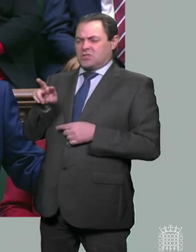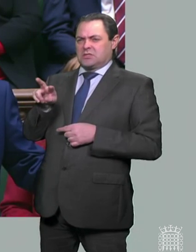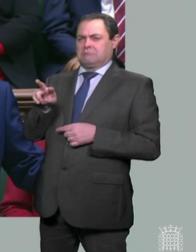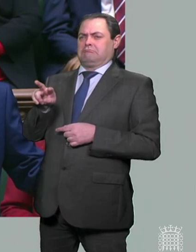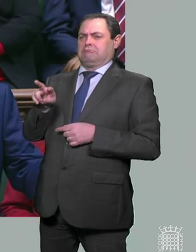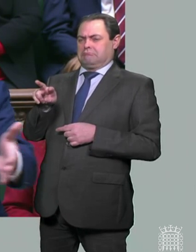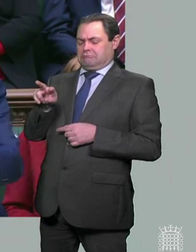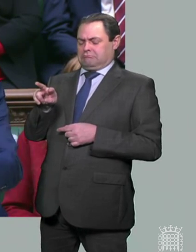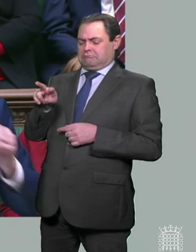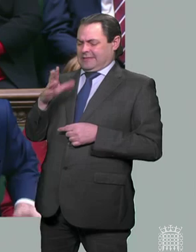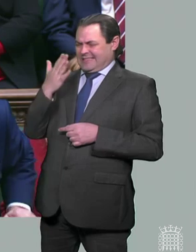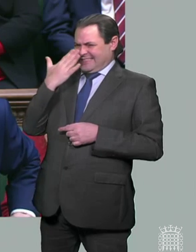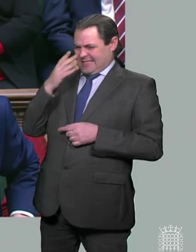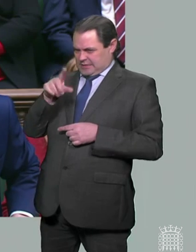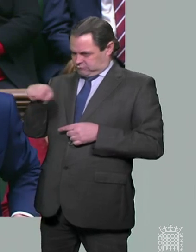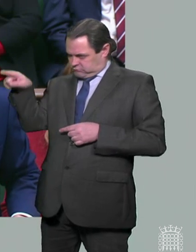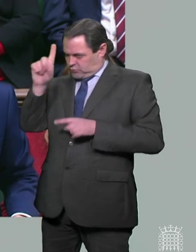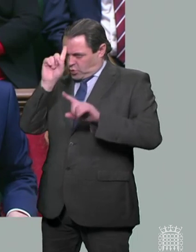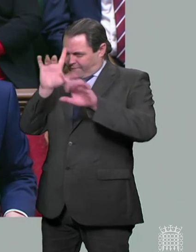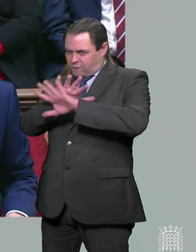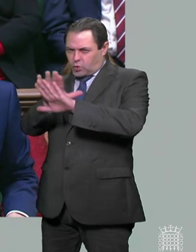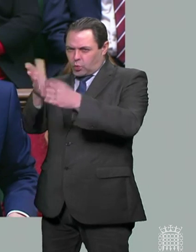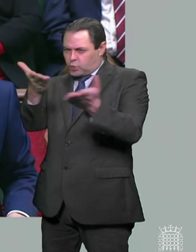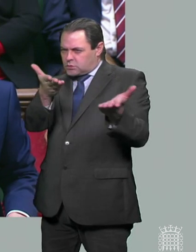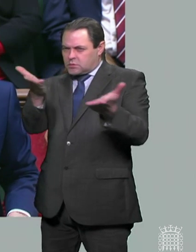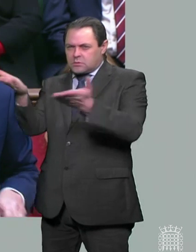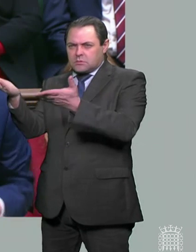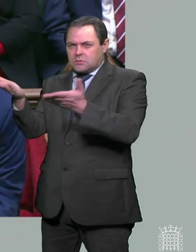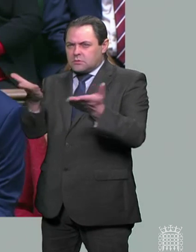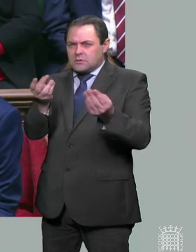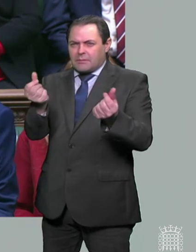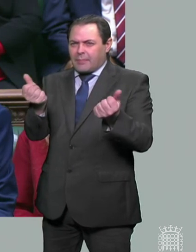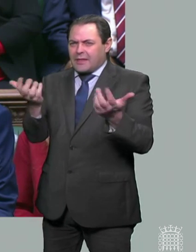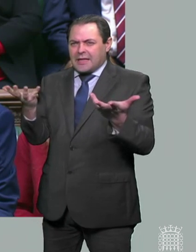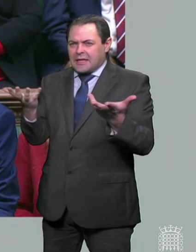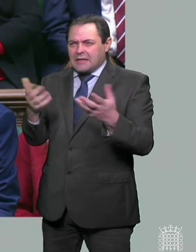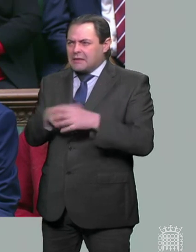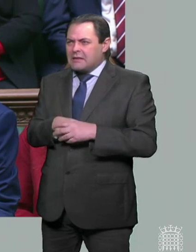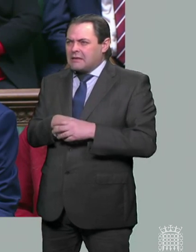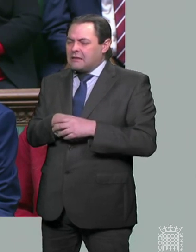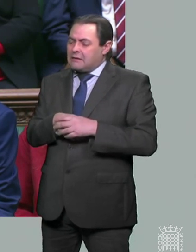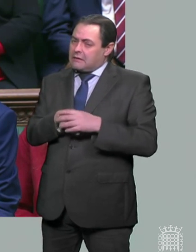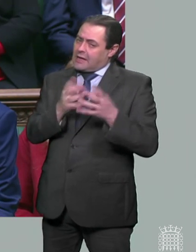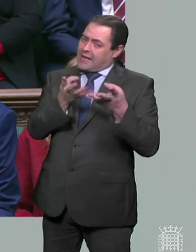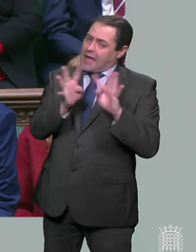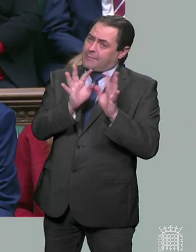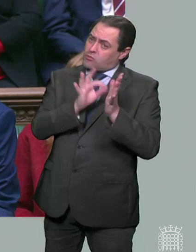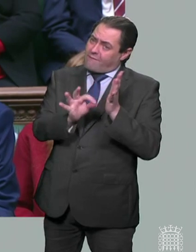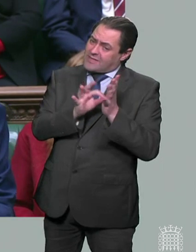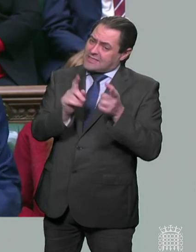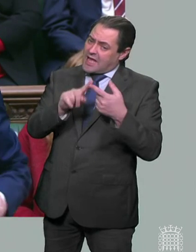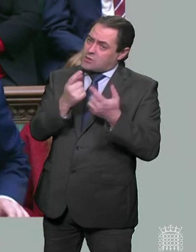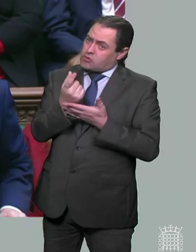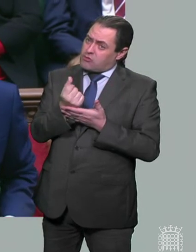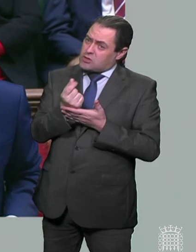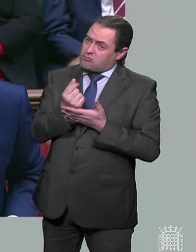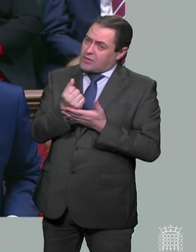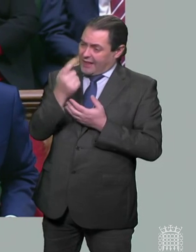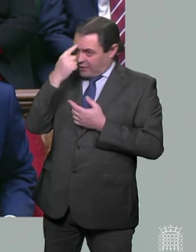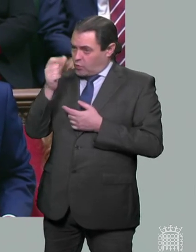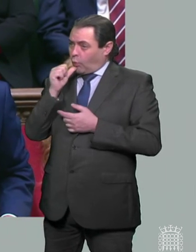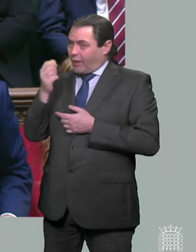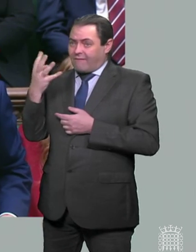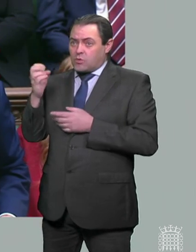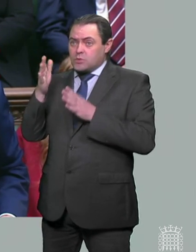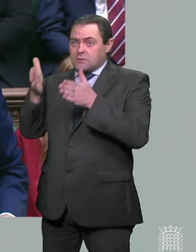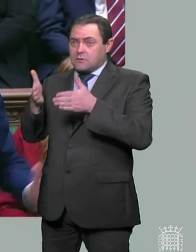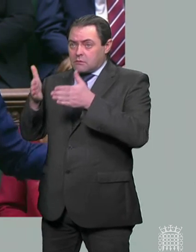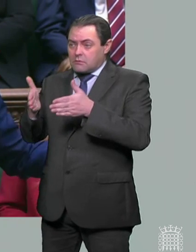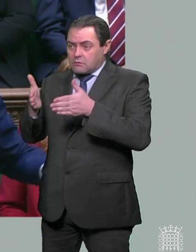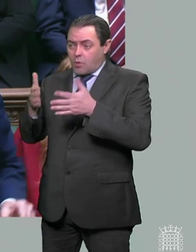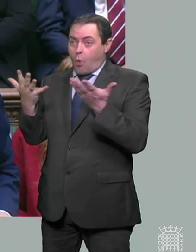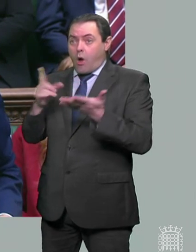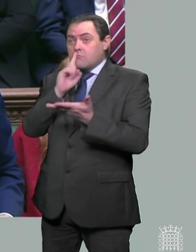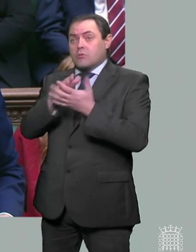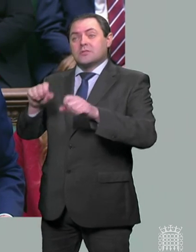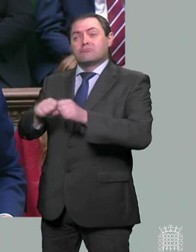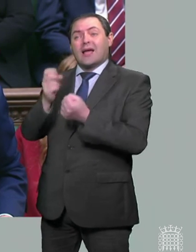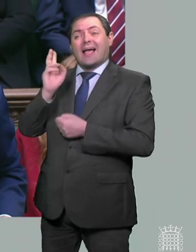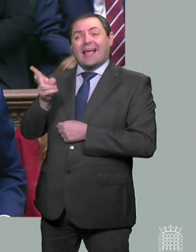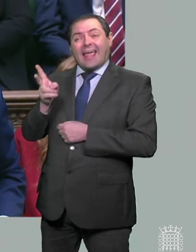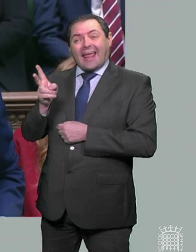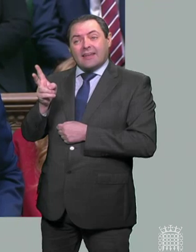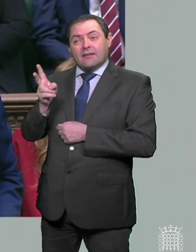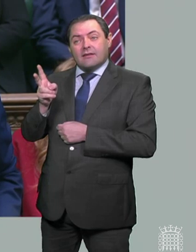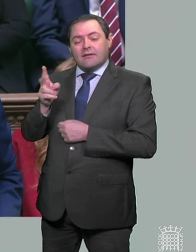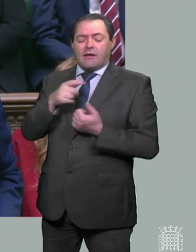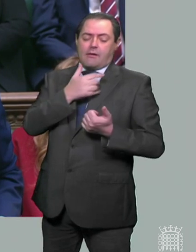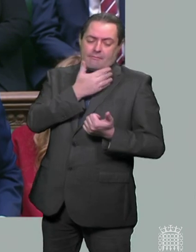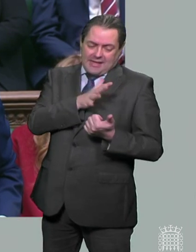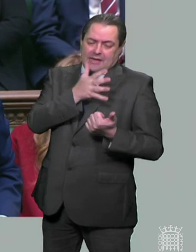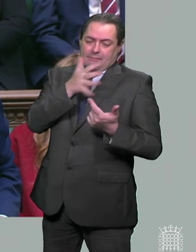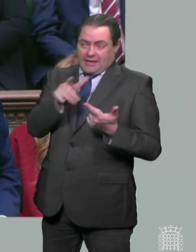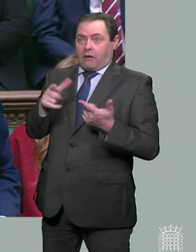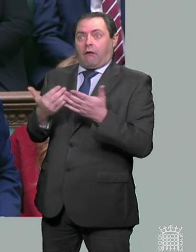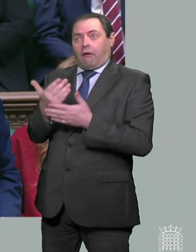There is obviously some confusion on those Benches over whether the Cabinet Office and the Treasury think he is on course to break yet another promise, this time on the building of new hospitals.